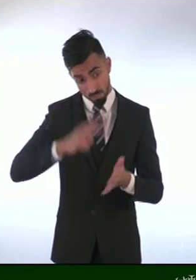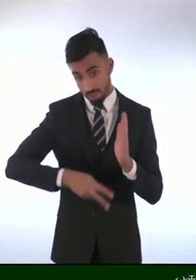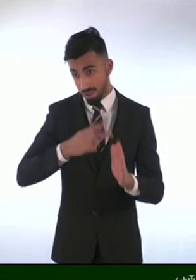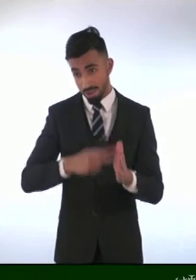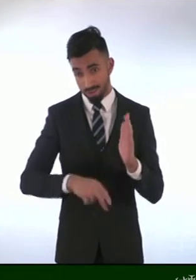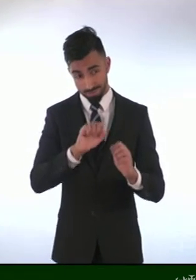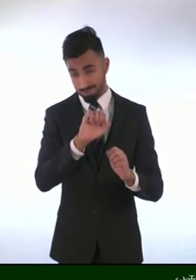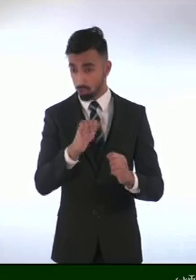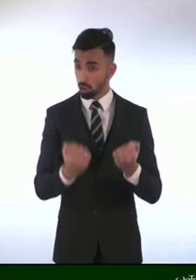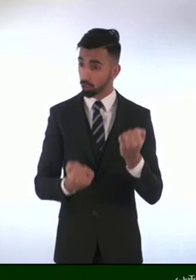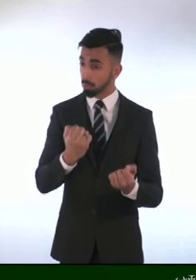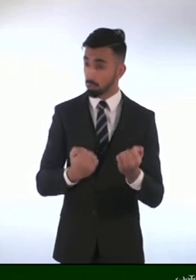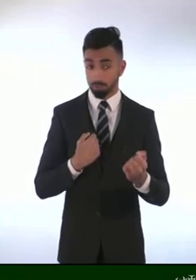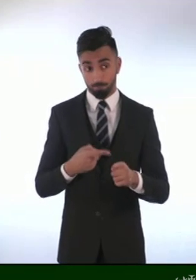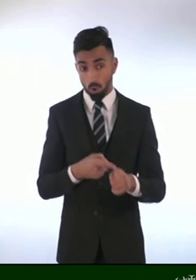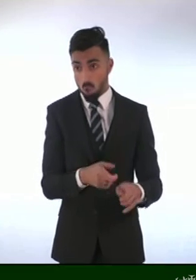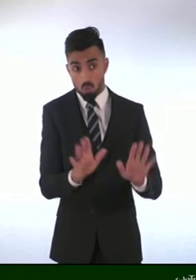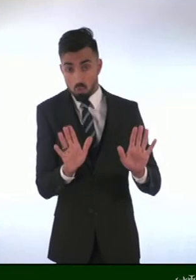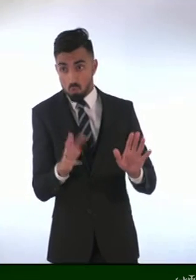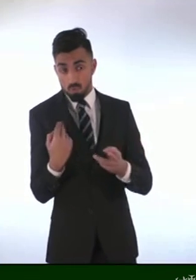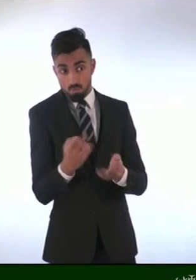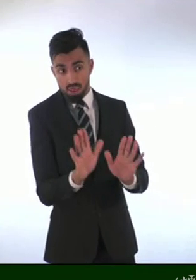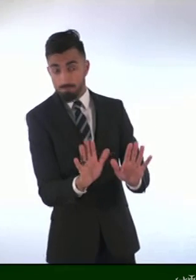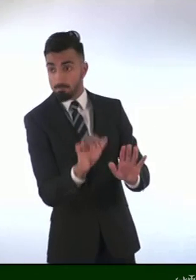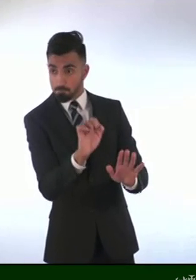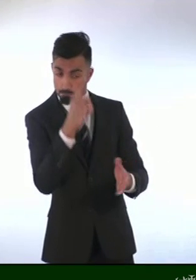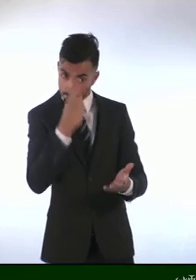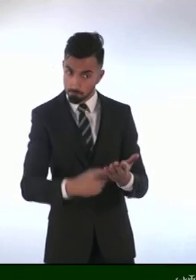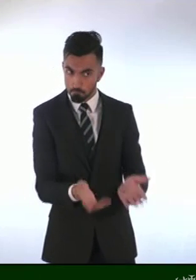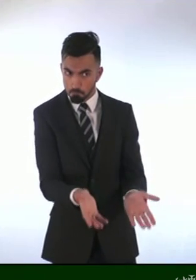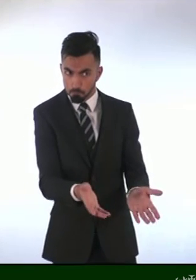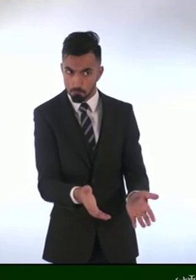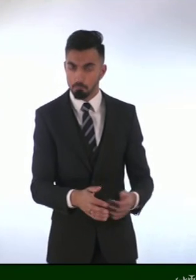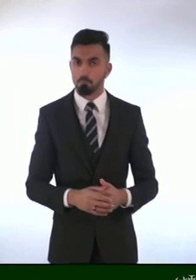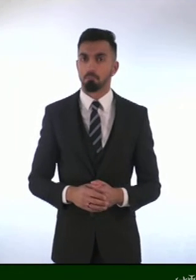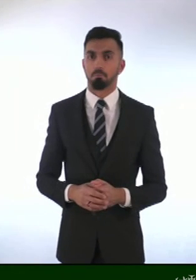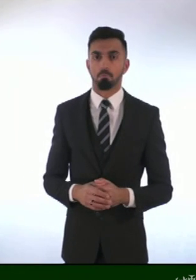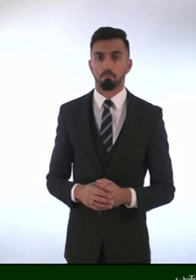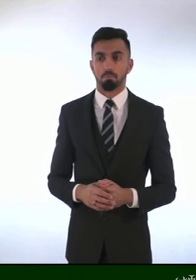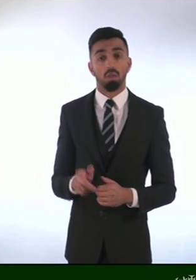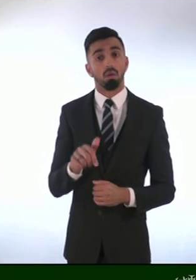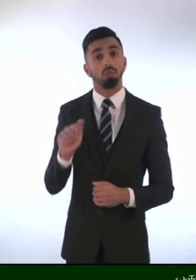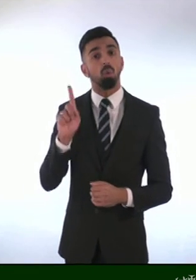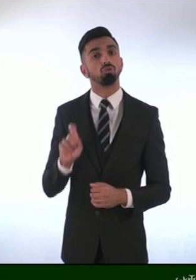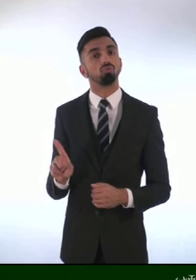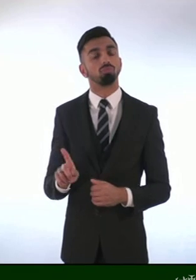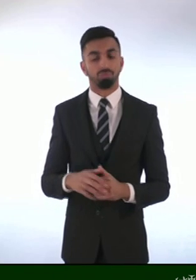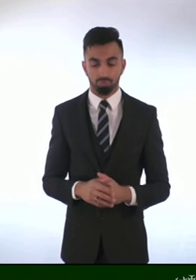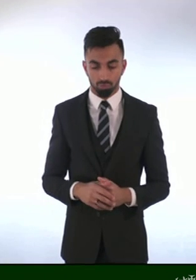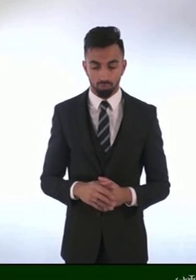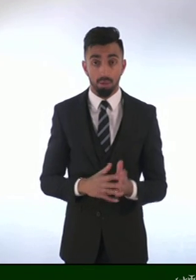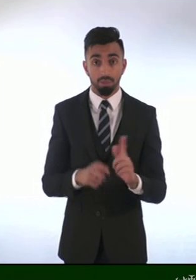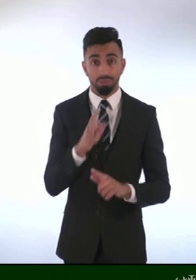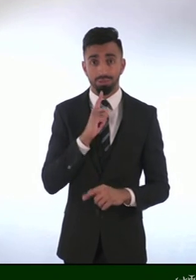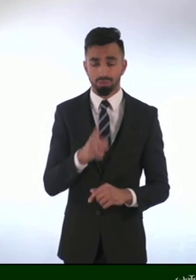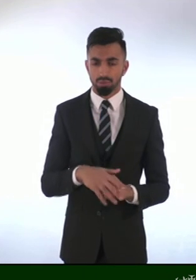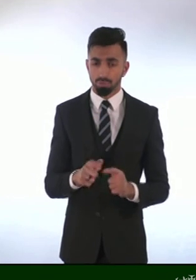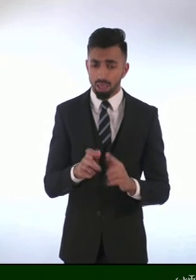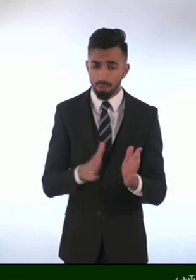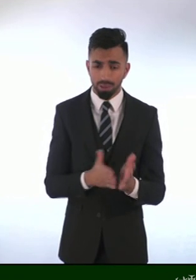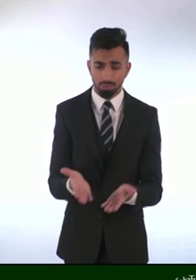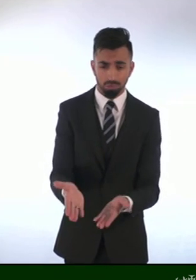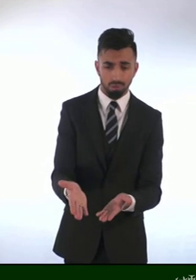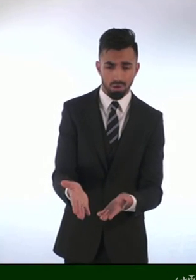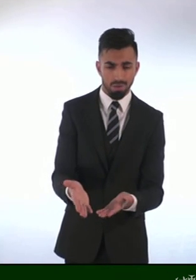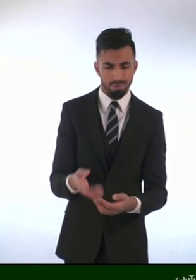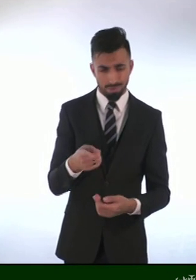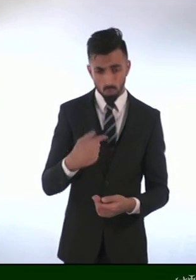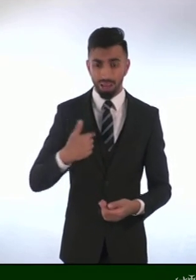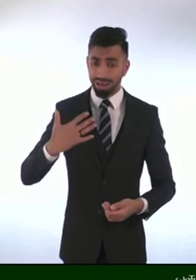On the matter of “whatever it takes”, it takes more than three-word slogans, and in this case it takes a bit of war socialism.